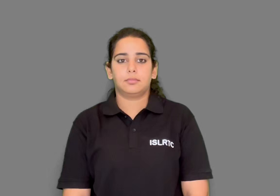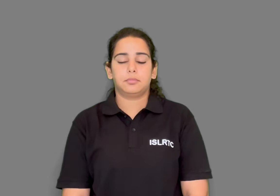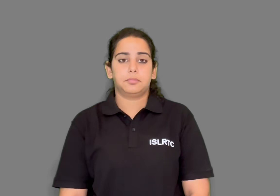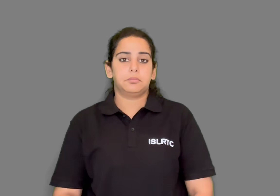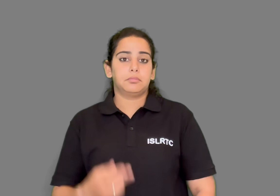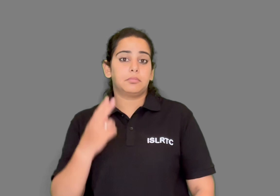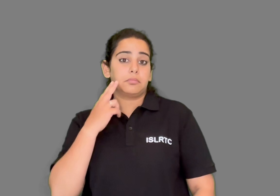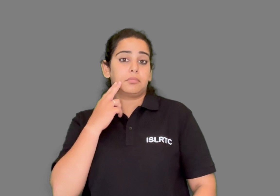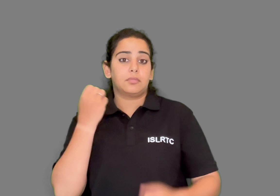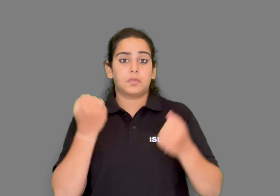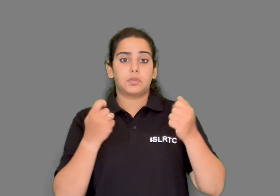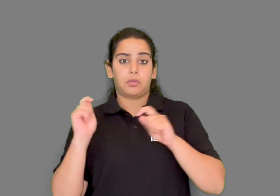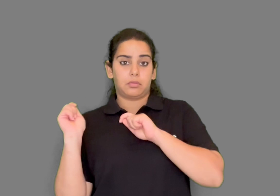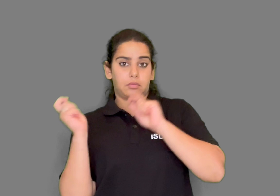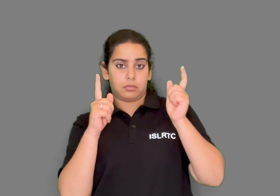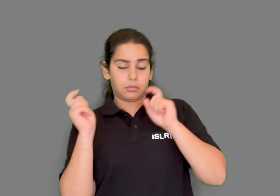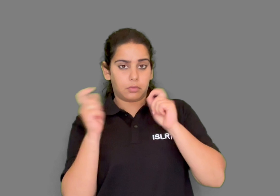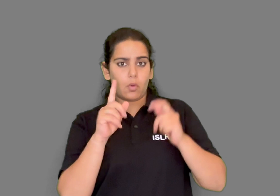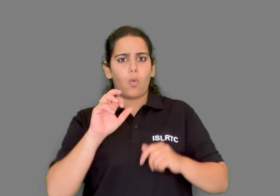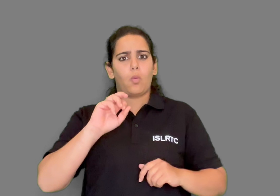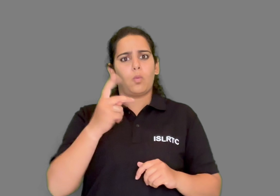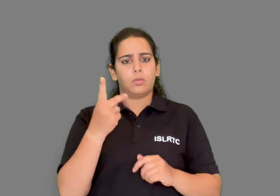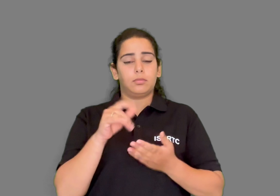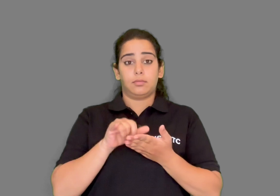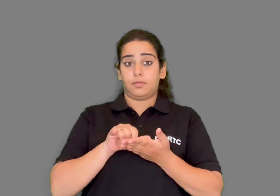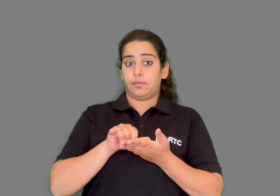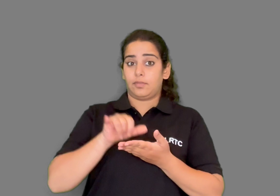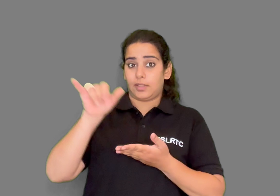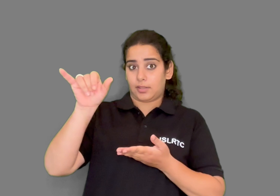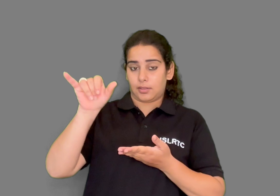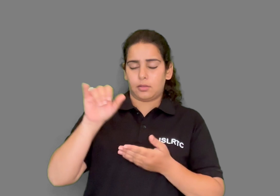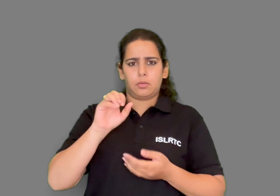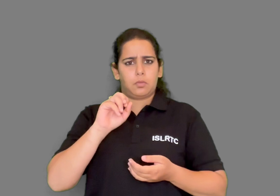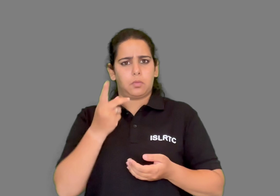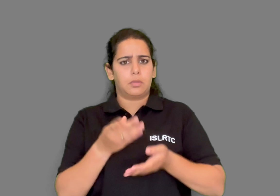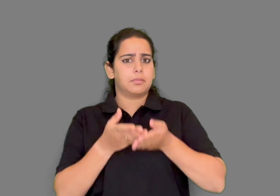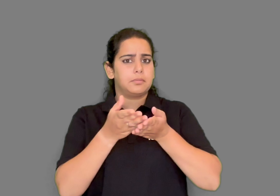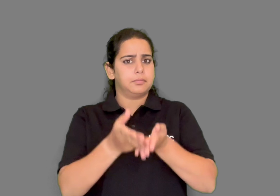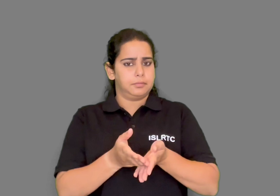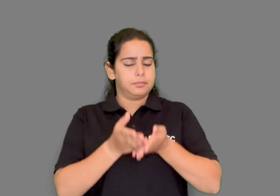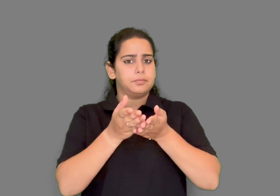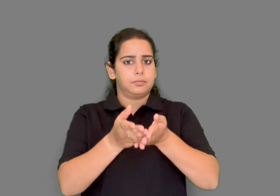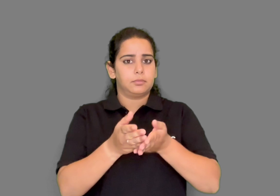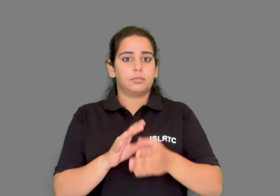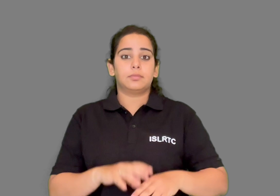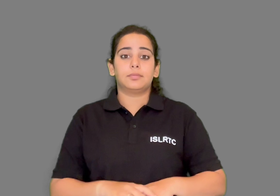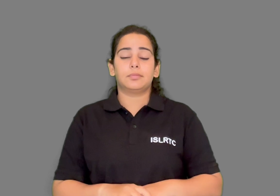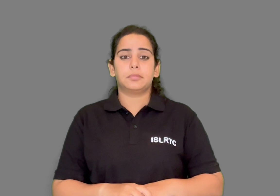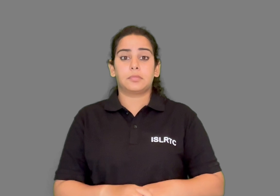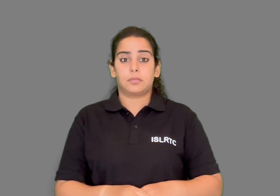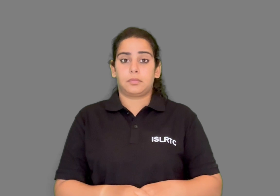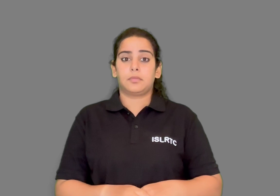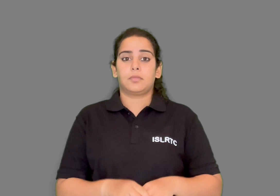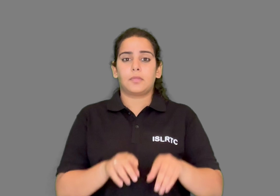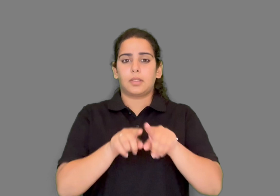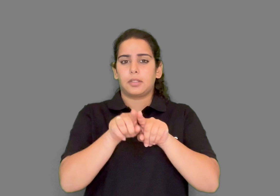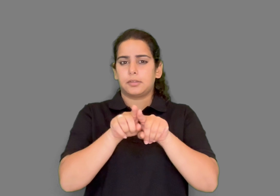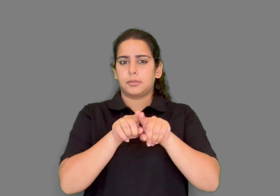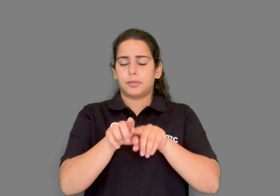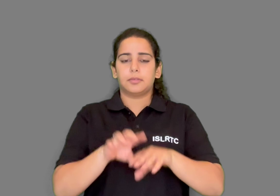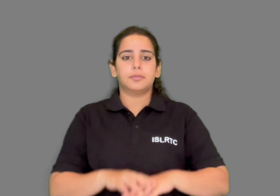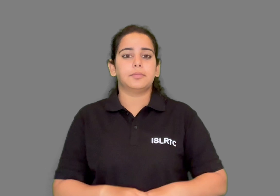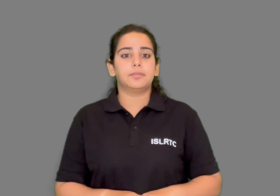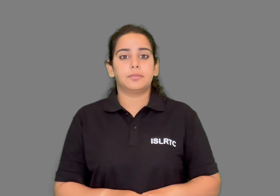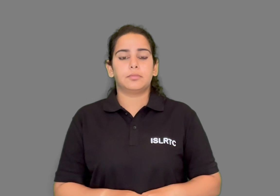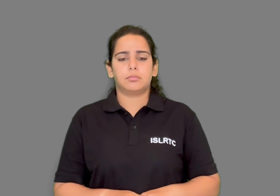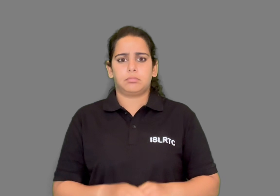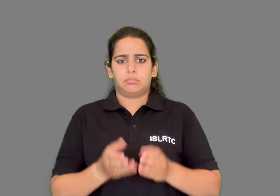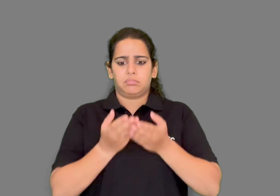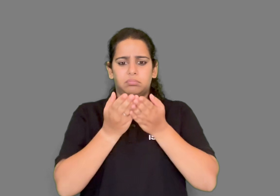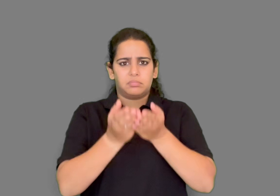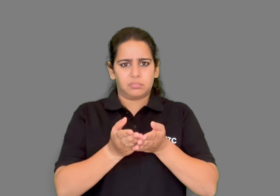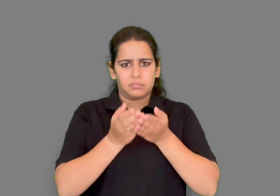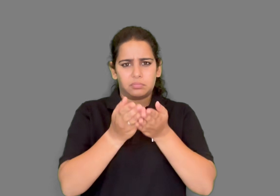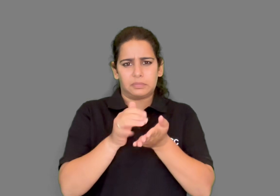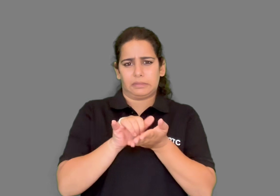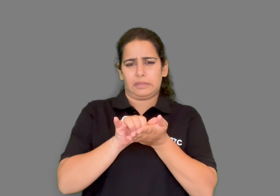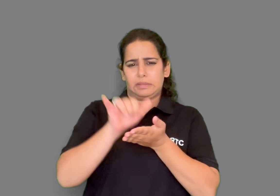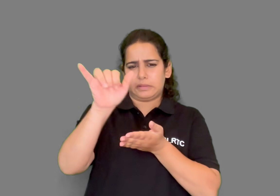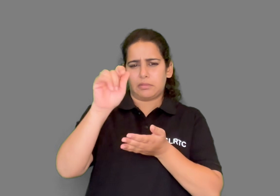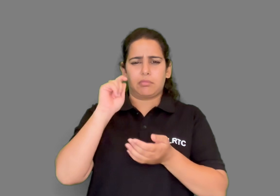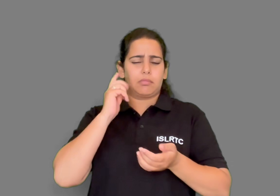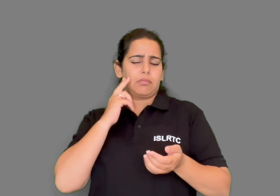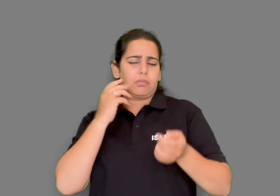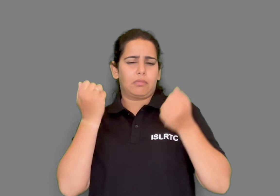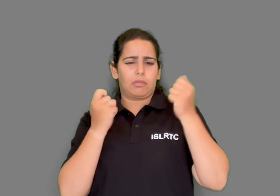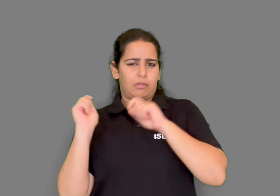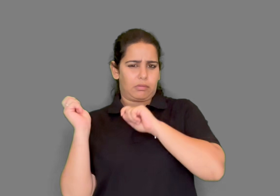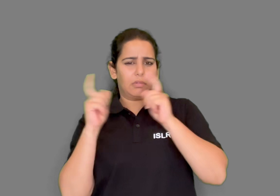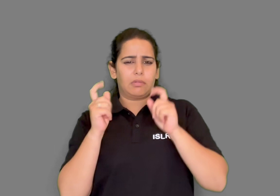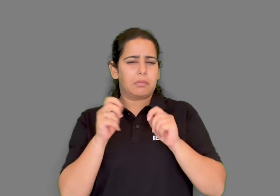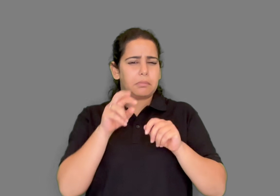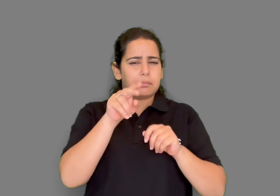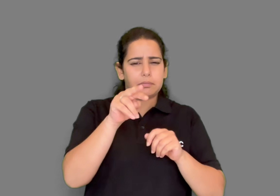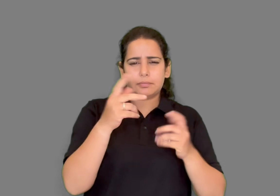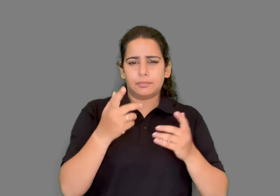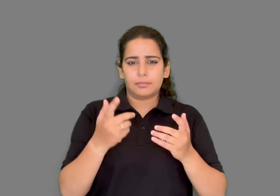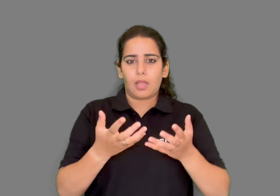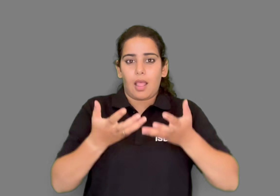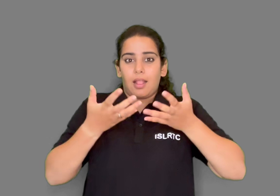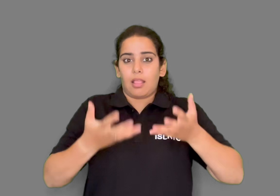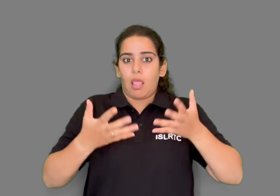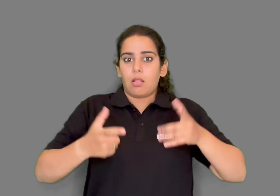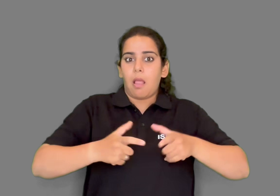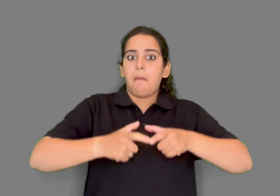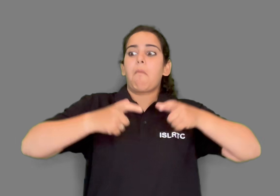Freight Goods transported in bulk by truck ship